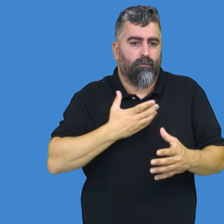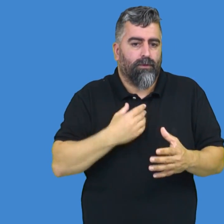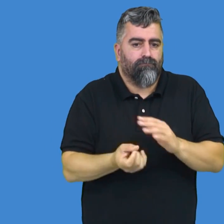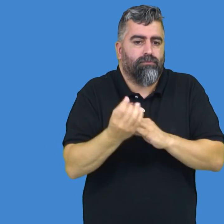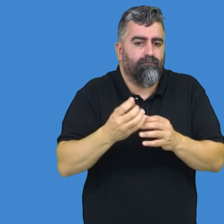crear